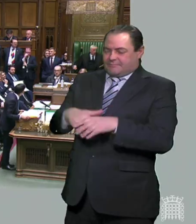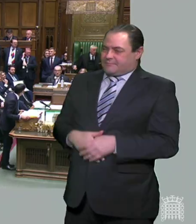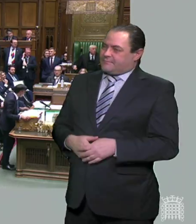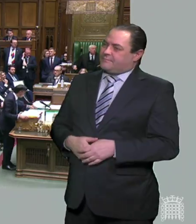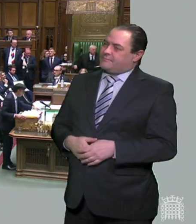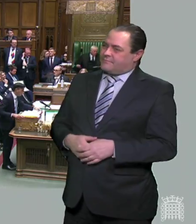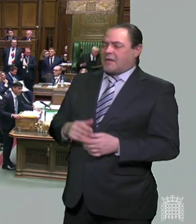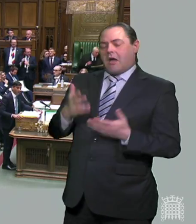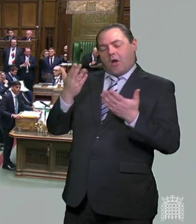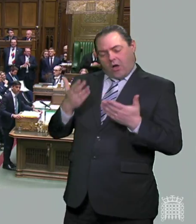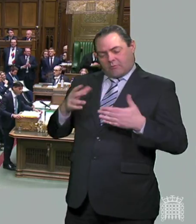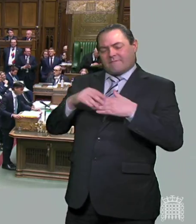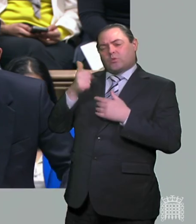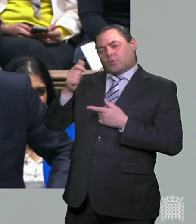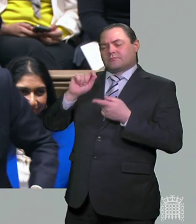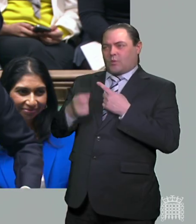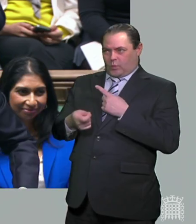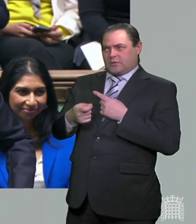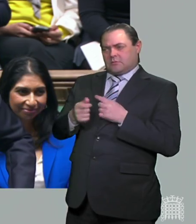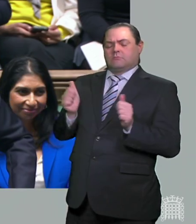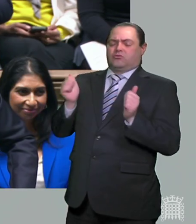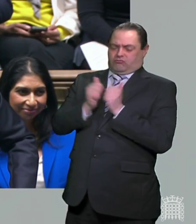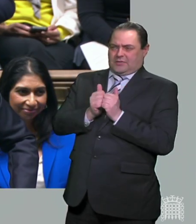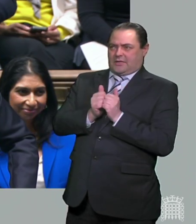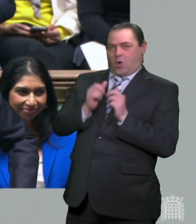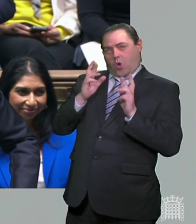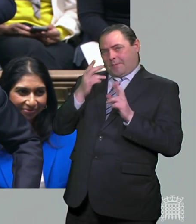My honourable Friend makes an excellent point, and I wholeheartedly agree with her.